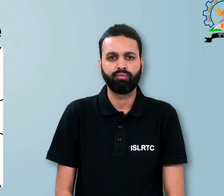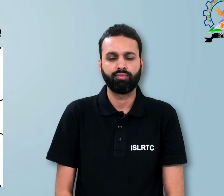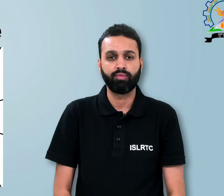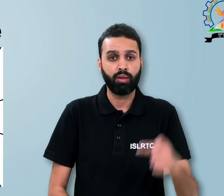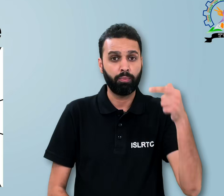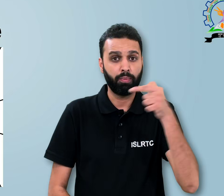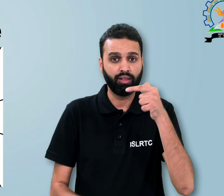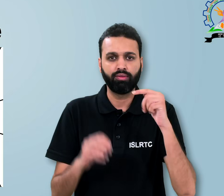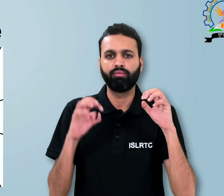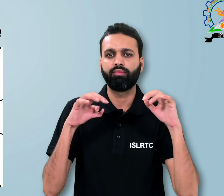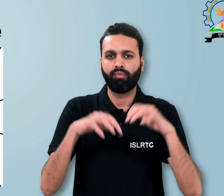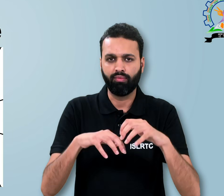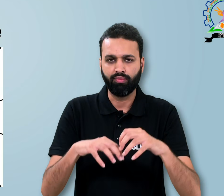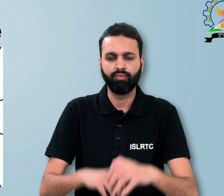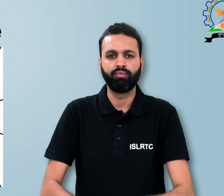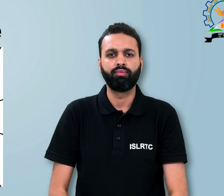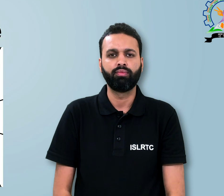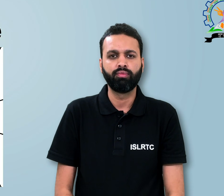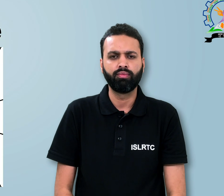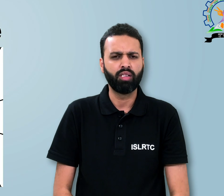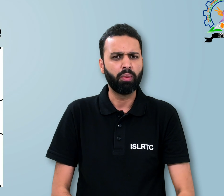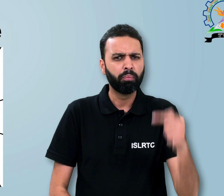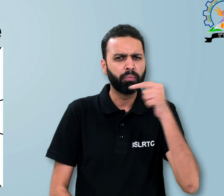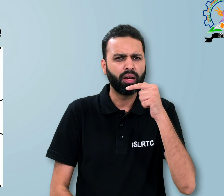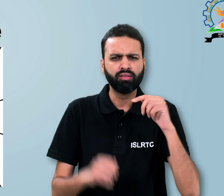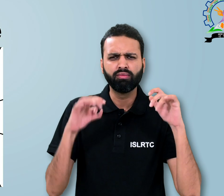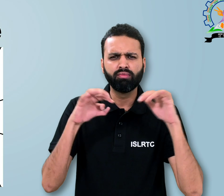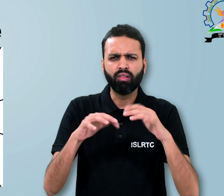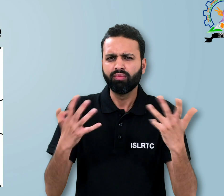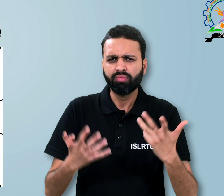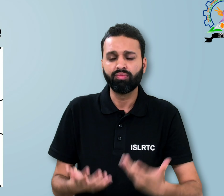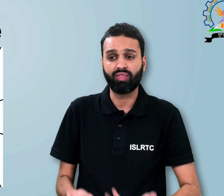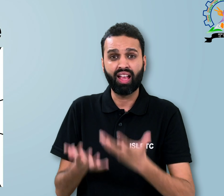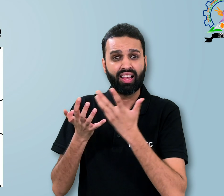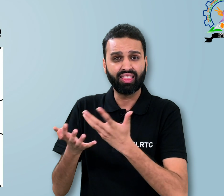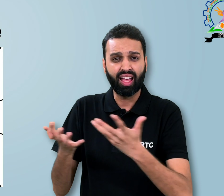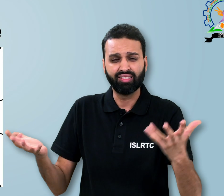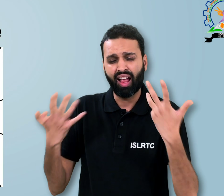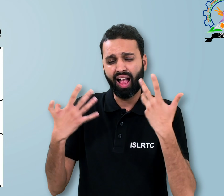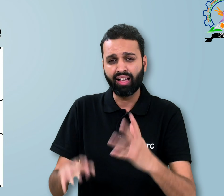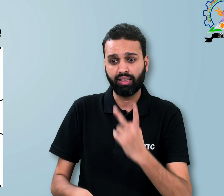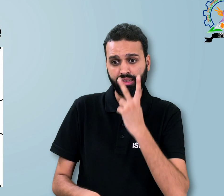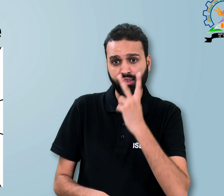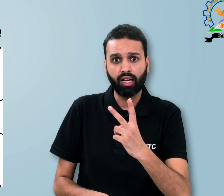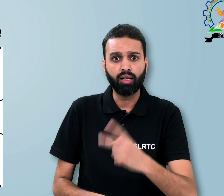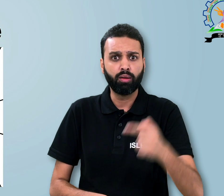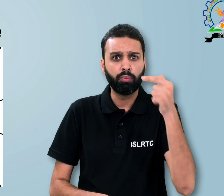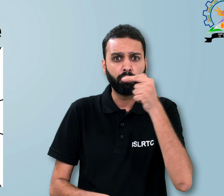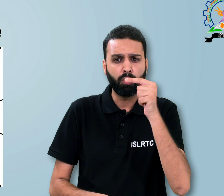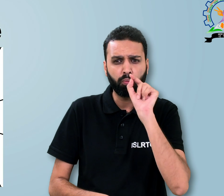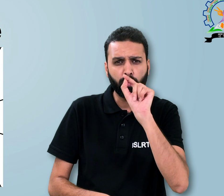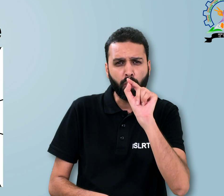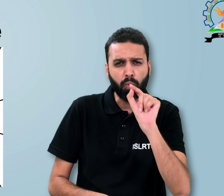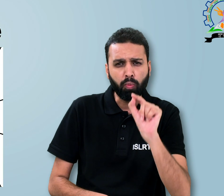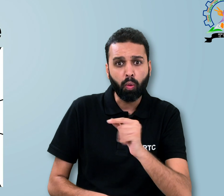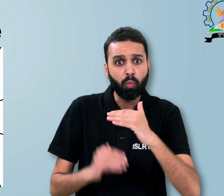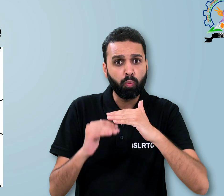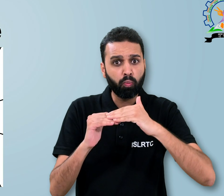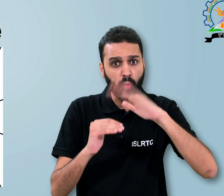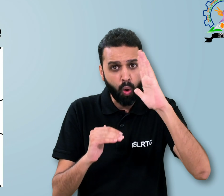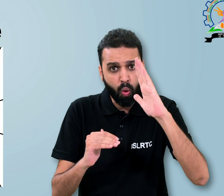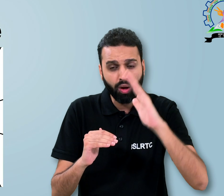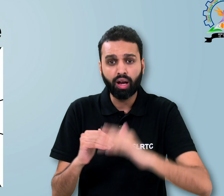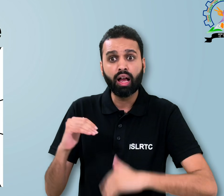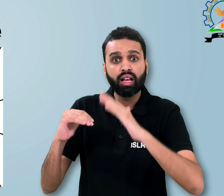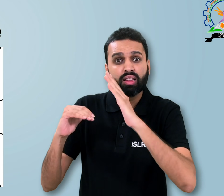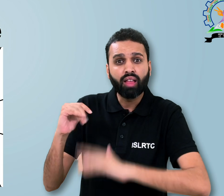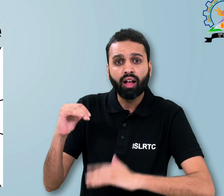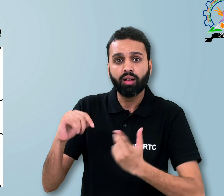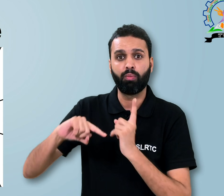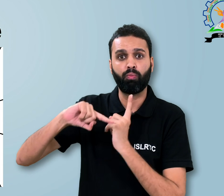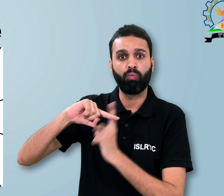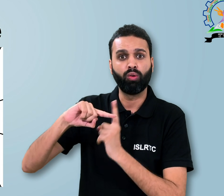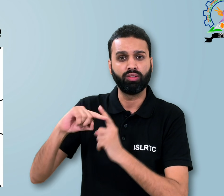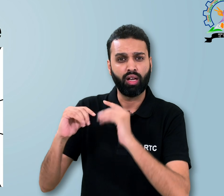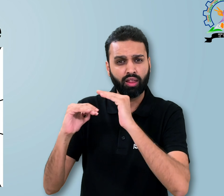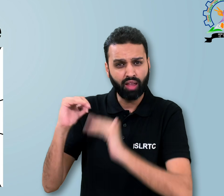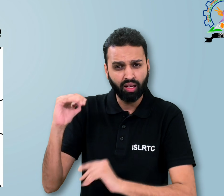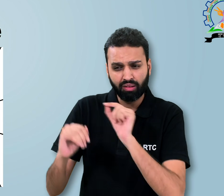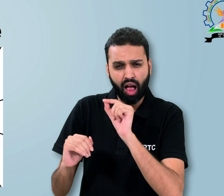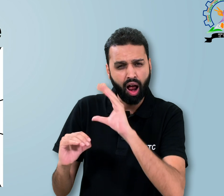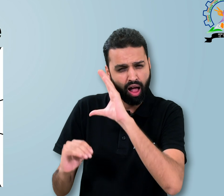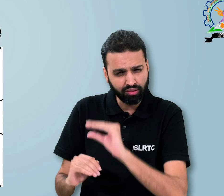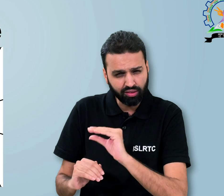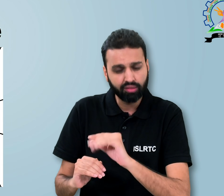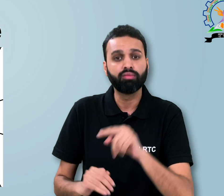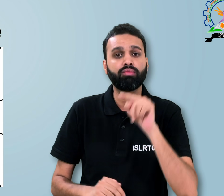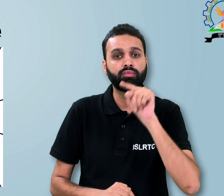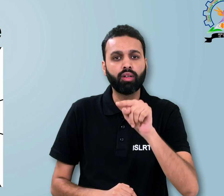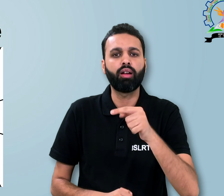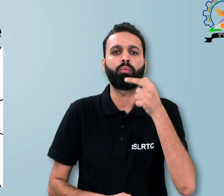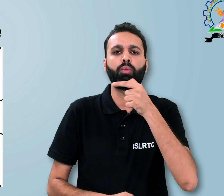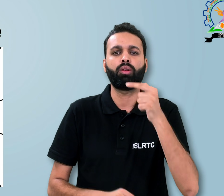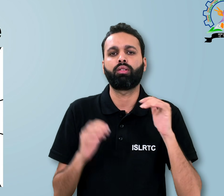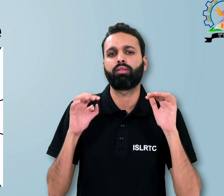Negative Charge When an object has more electrons than protons then the object is said to have negative charge.